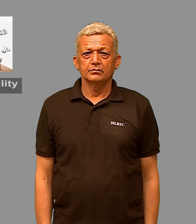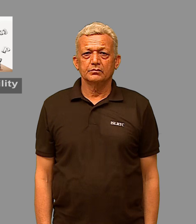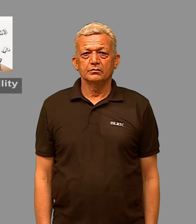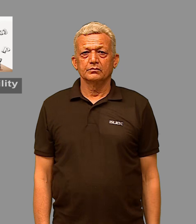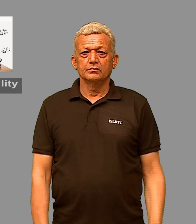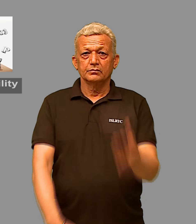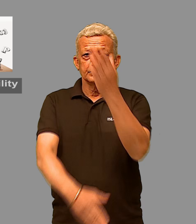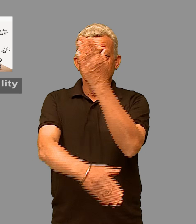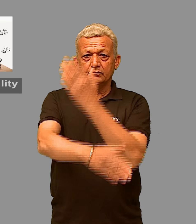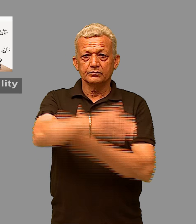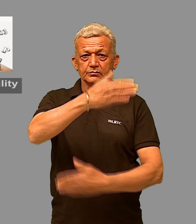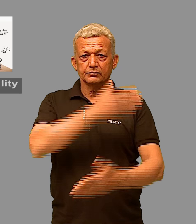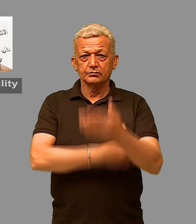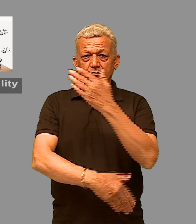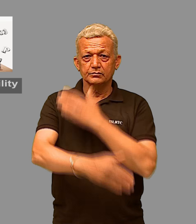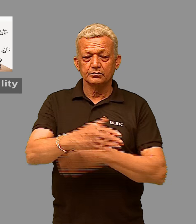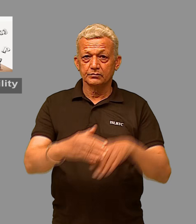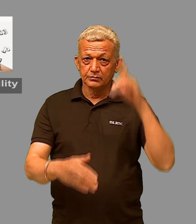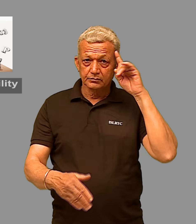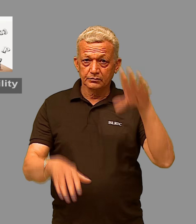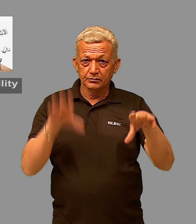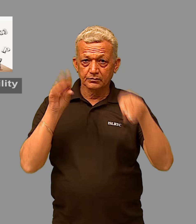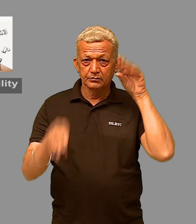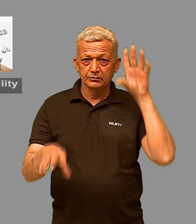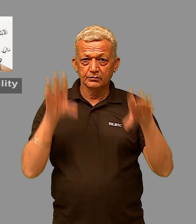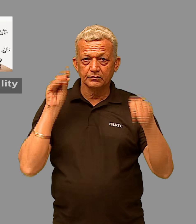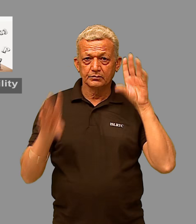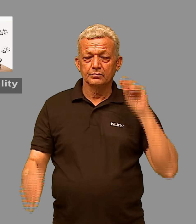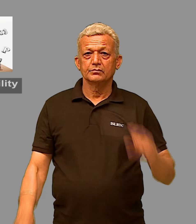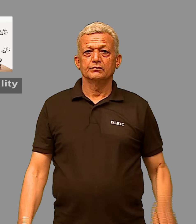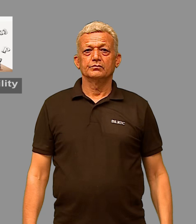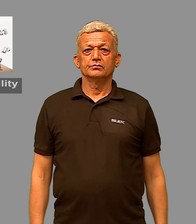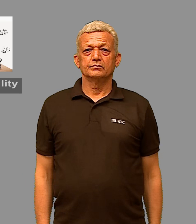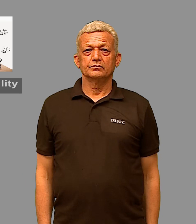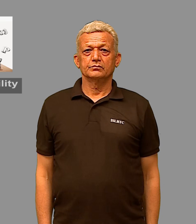Learning Disability